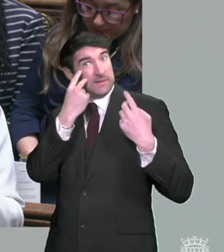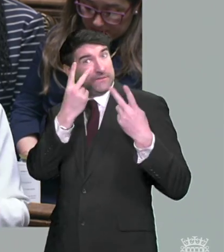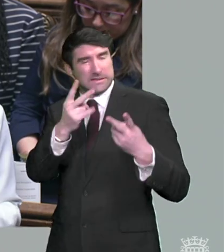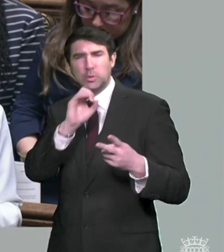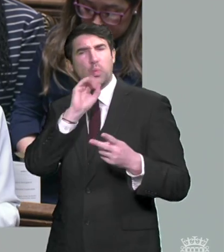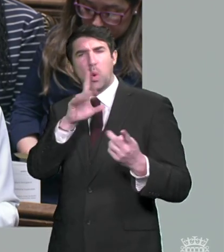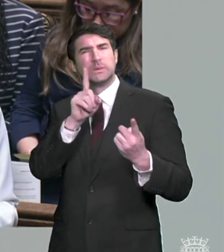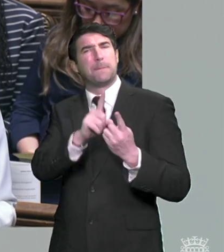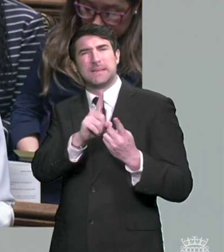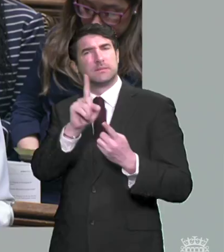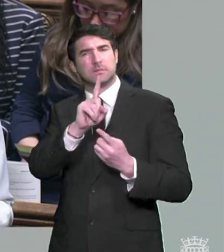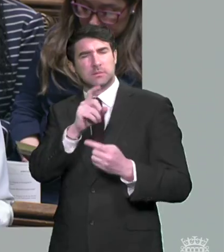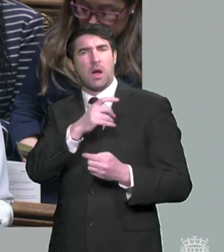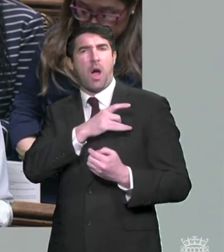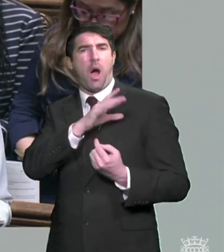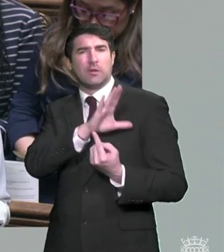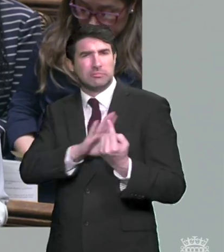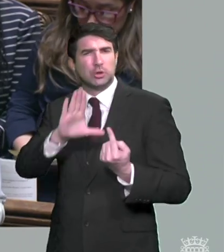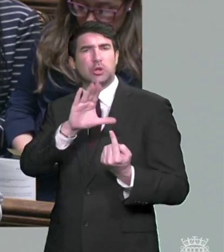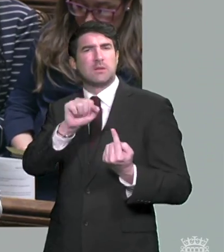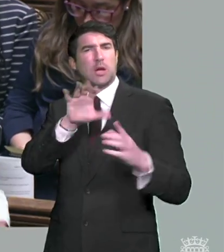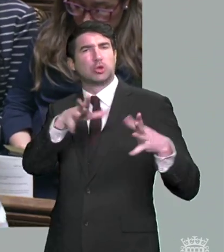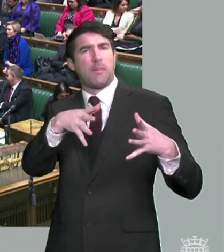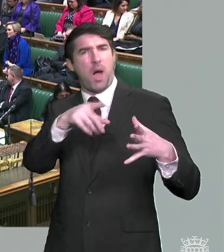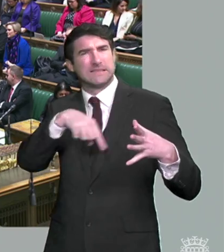Will the Secretary of State make sure that that does not happen again?